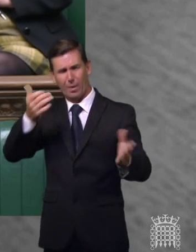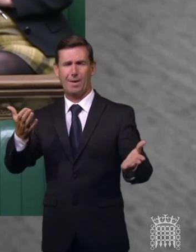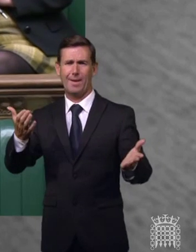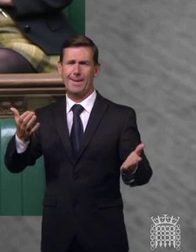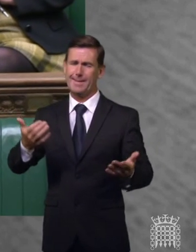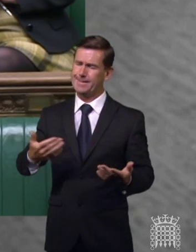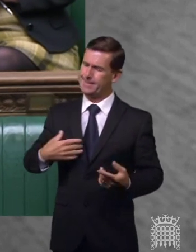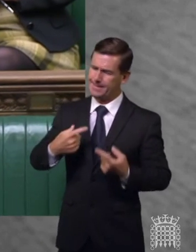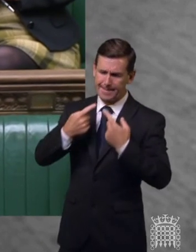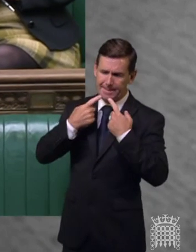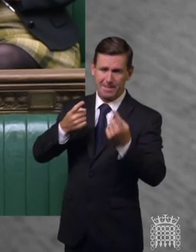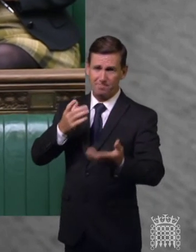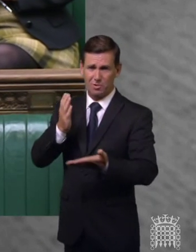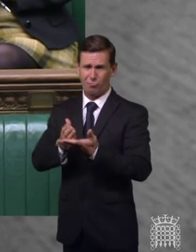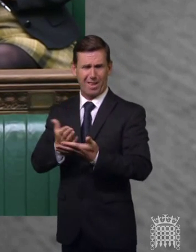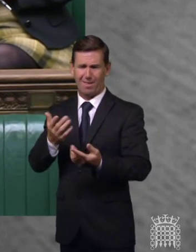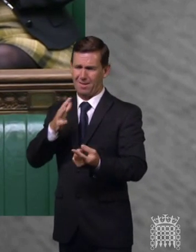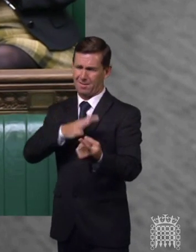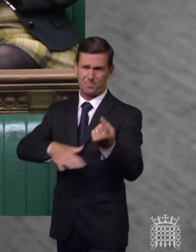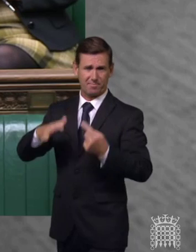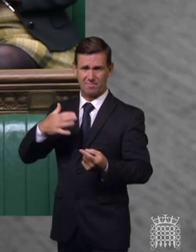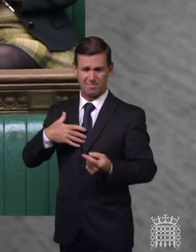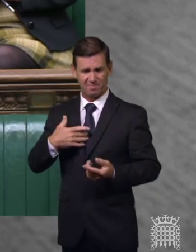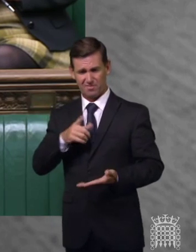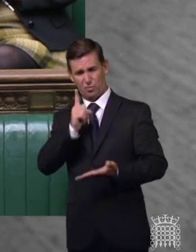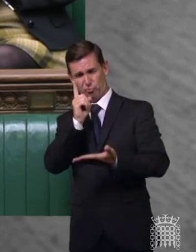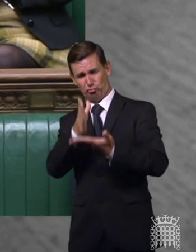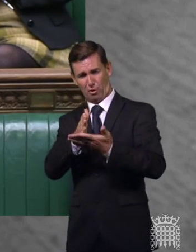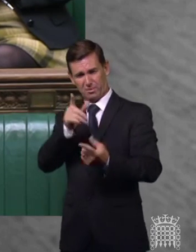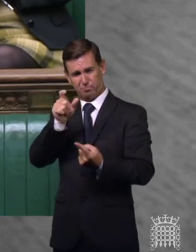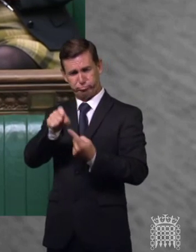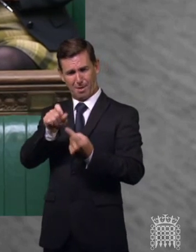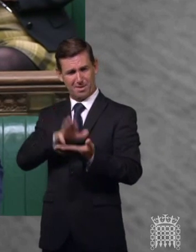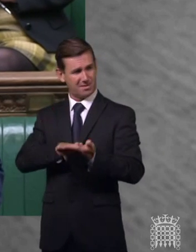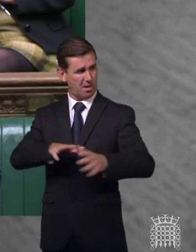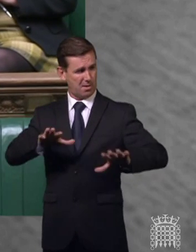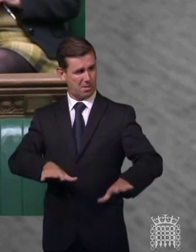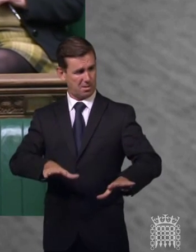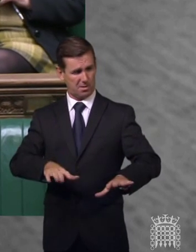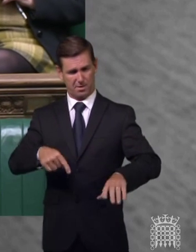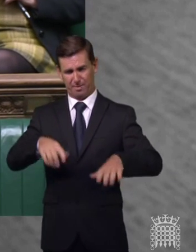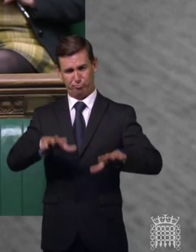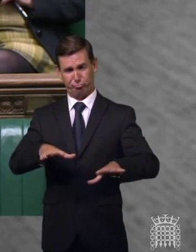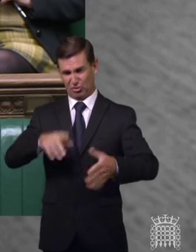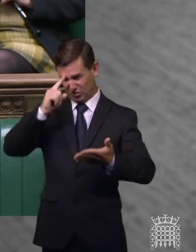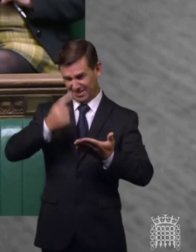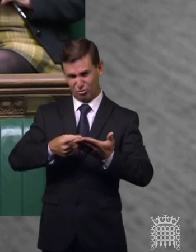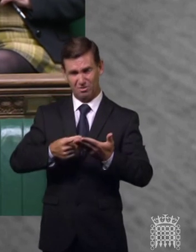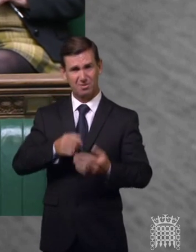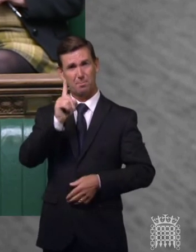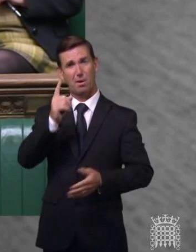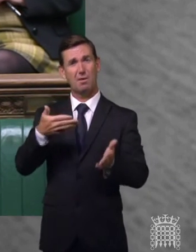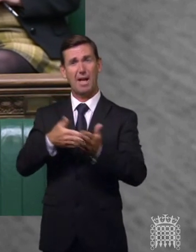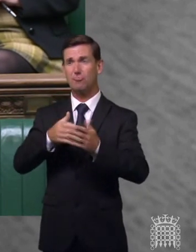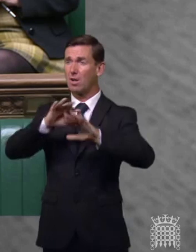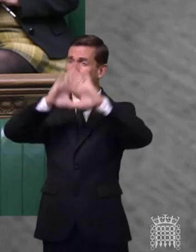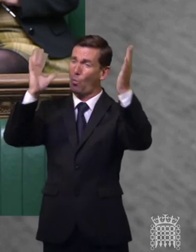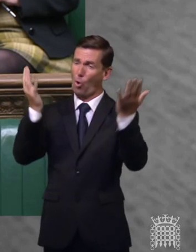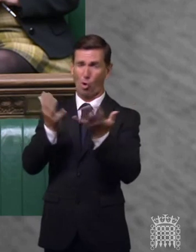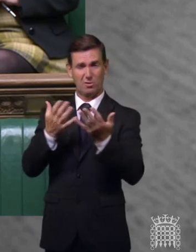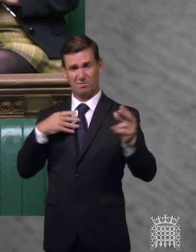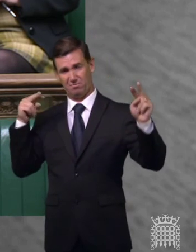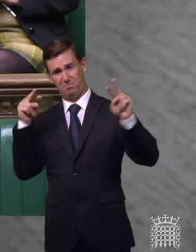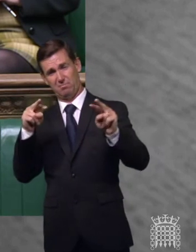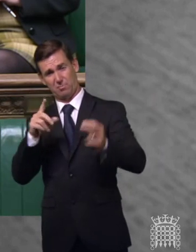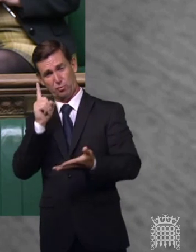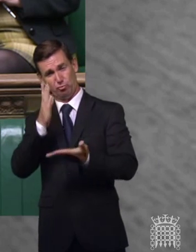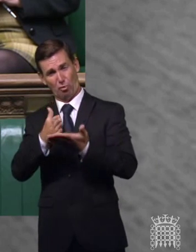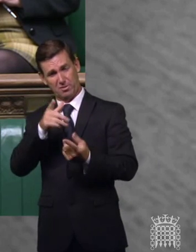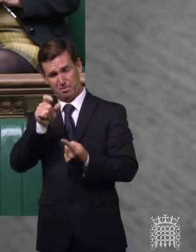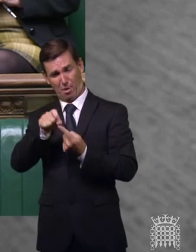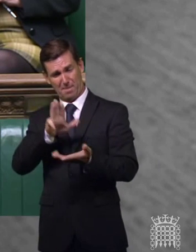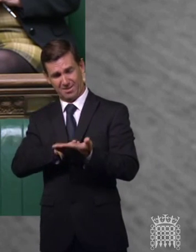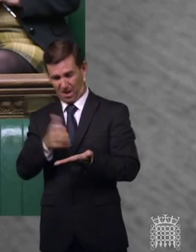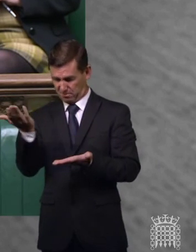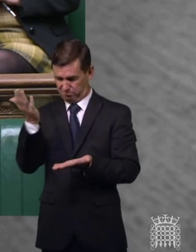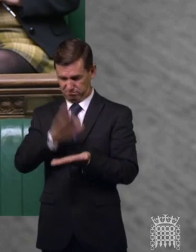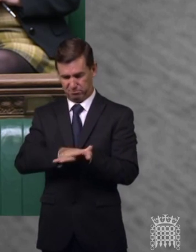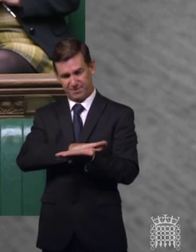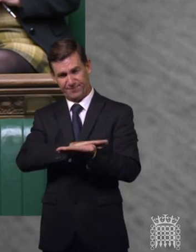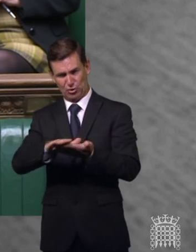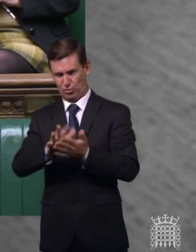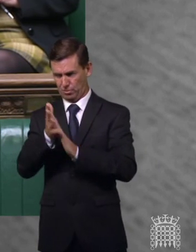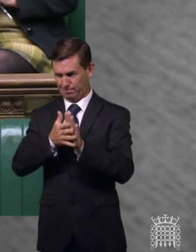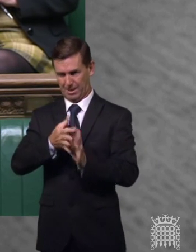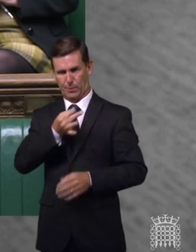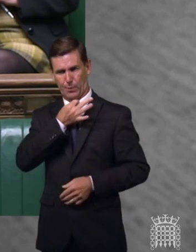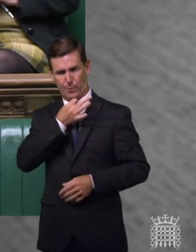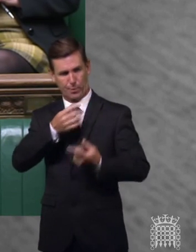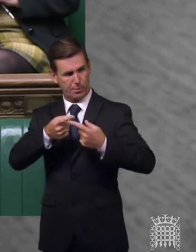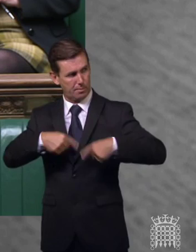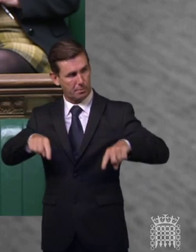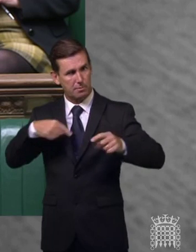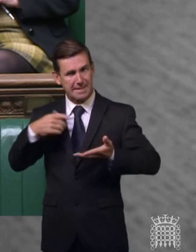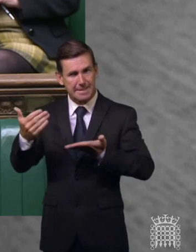It is one thing for people to lose trust in the Prime Minister at home, but when the trust in the word of our Prime Minister is questioned abroad, there are serious consequences for our safety and security at home.